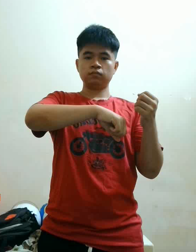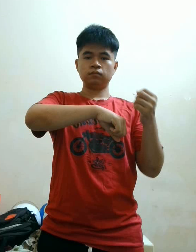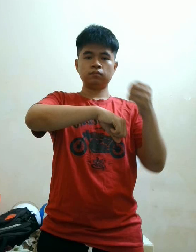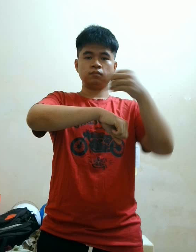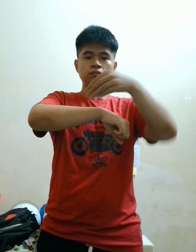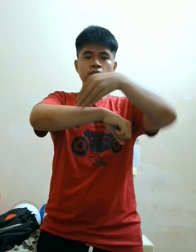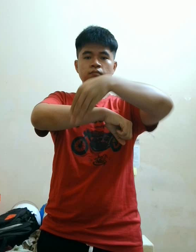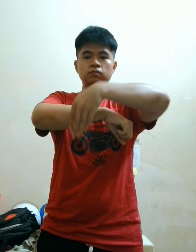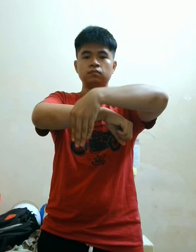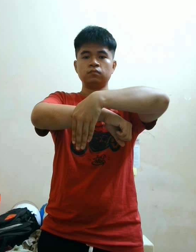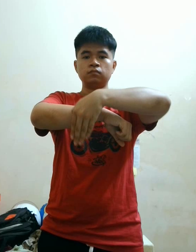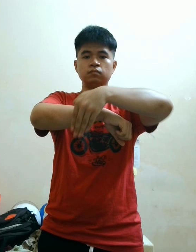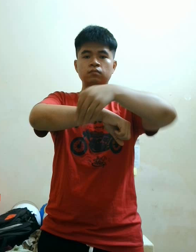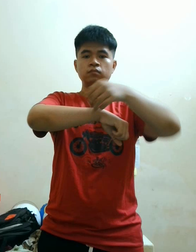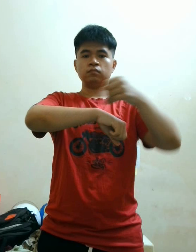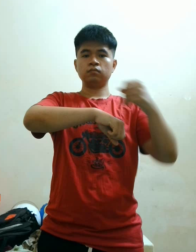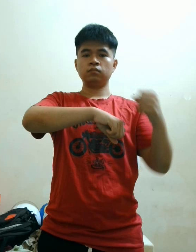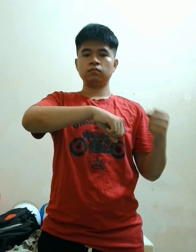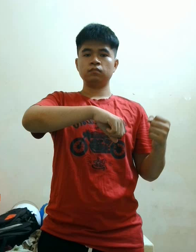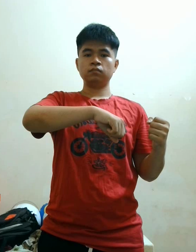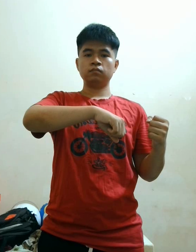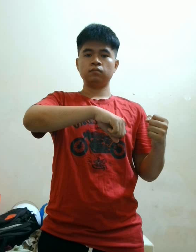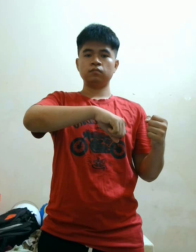buoi chieu